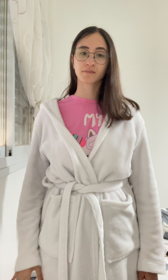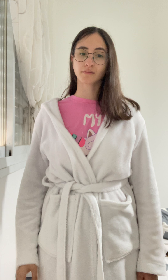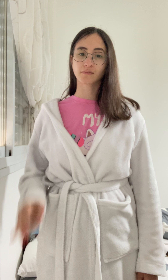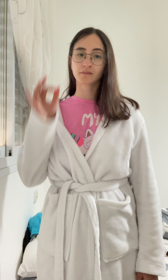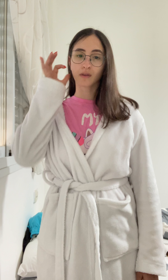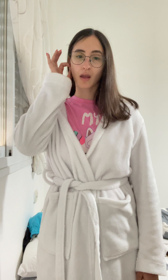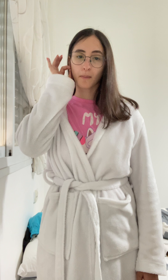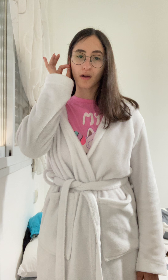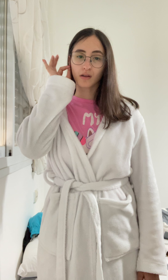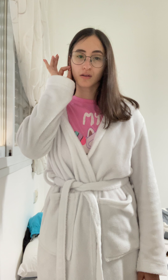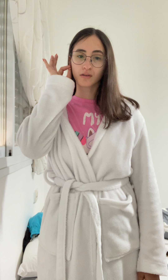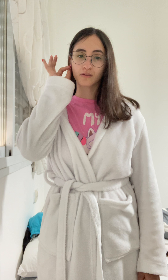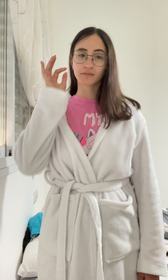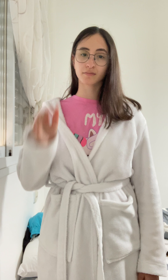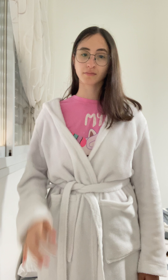בת